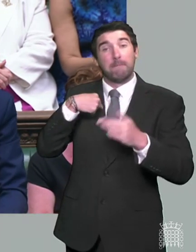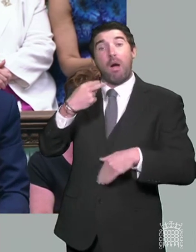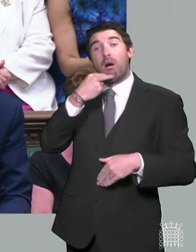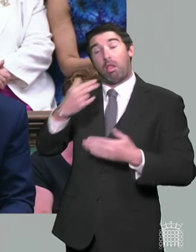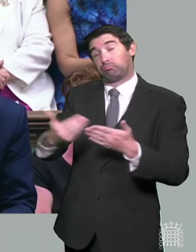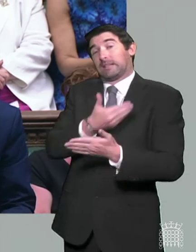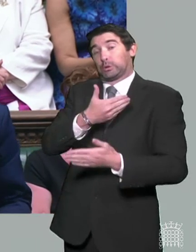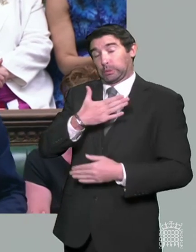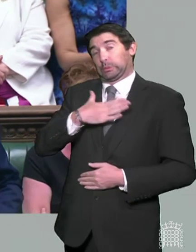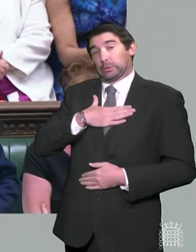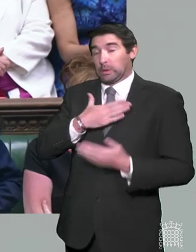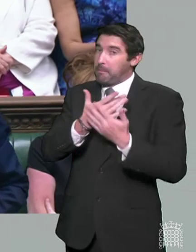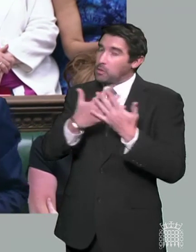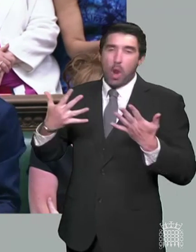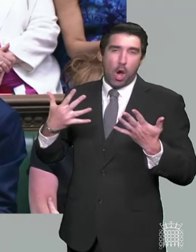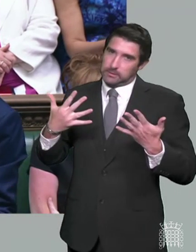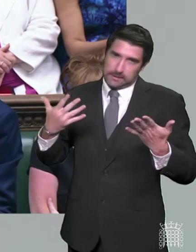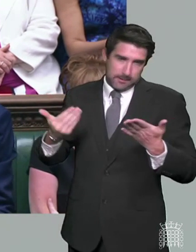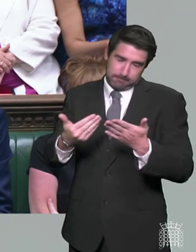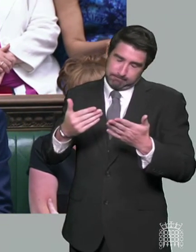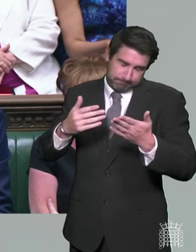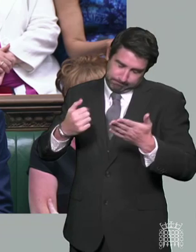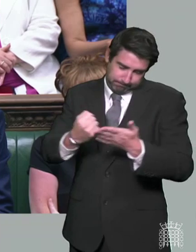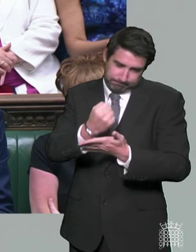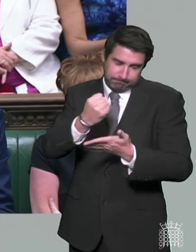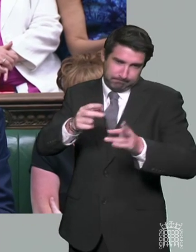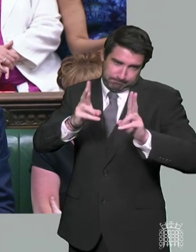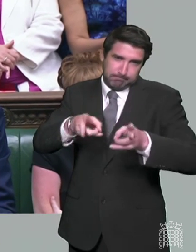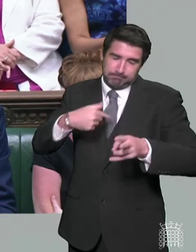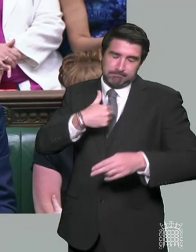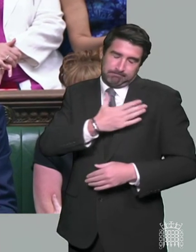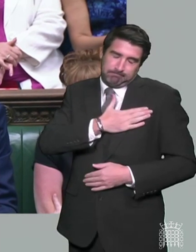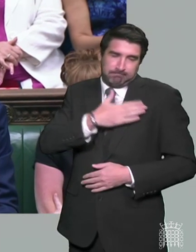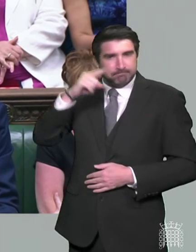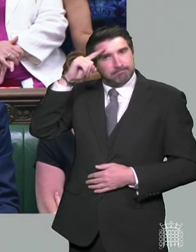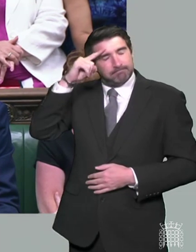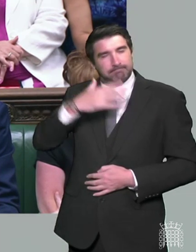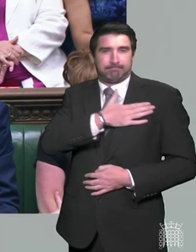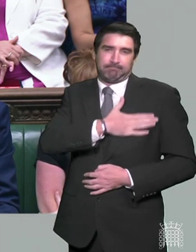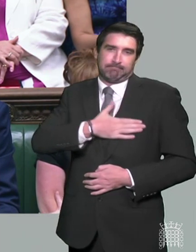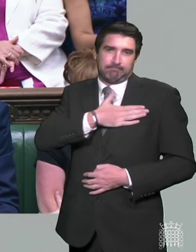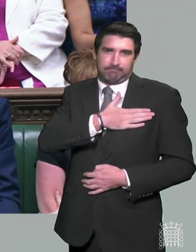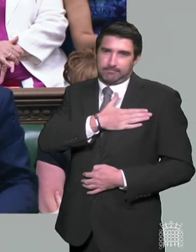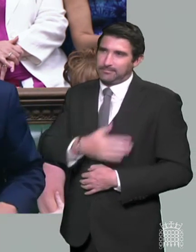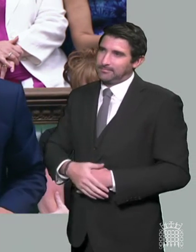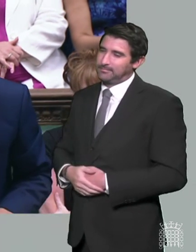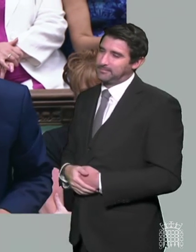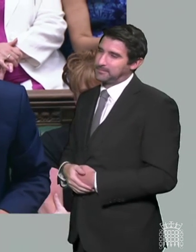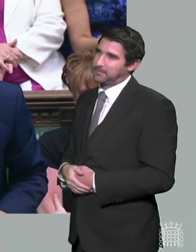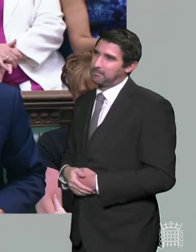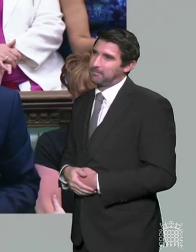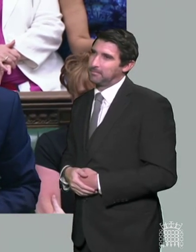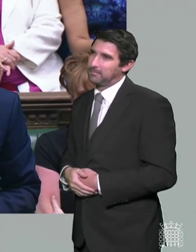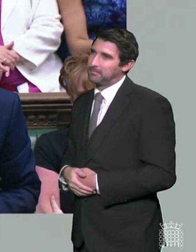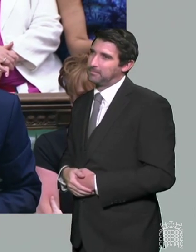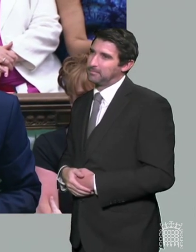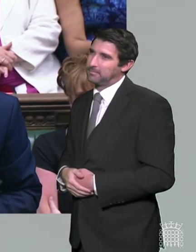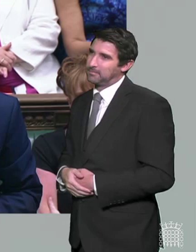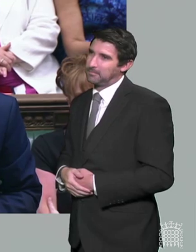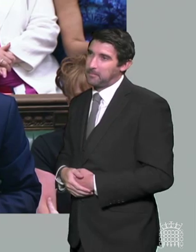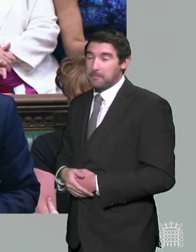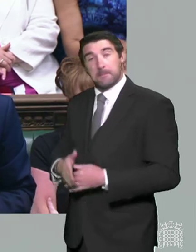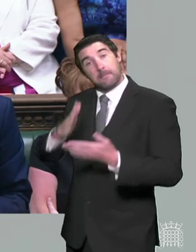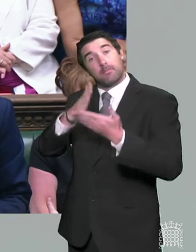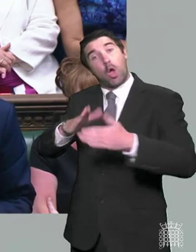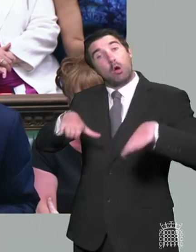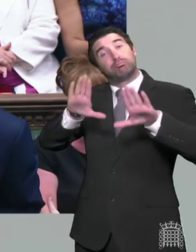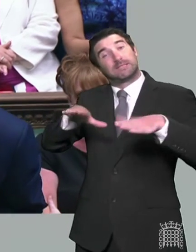We remember them all. Britain is set for lower growth than every major economy except Russia.